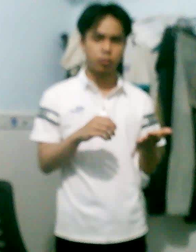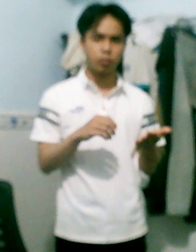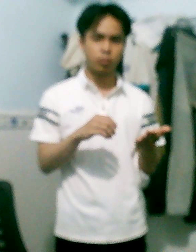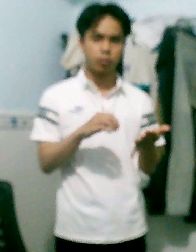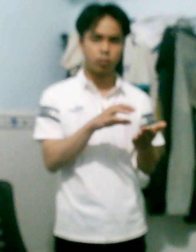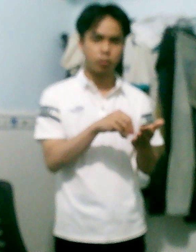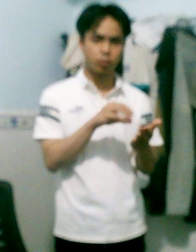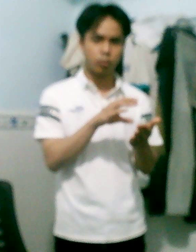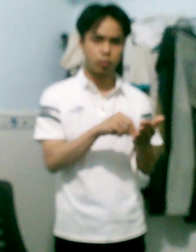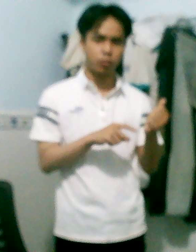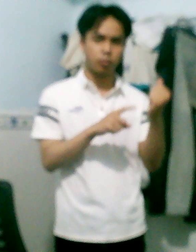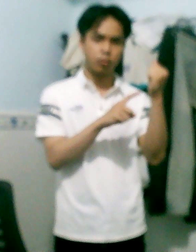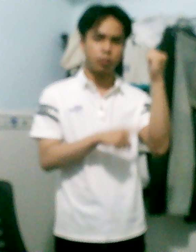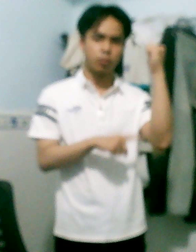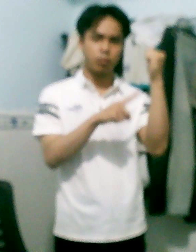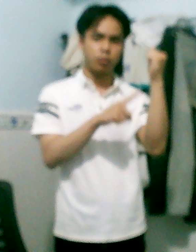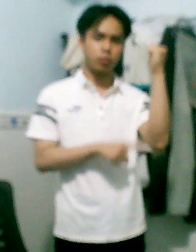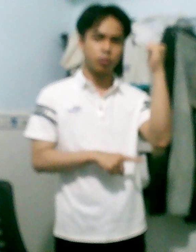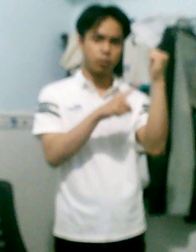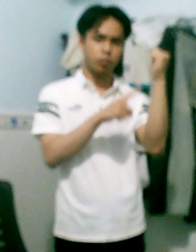tieng viet